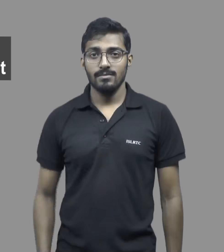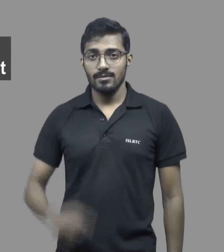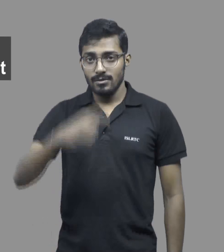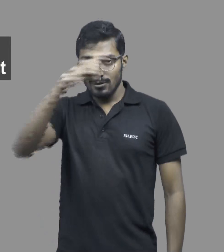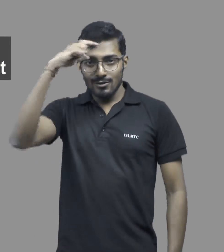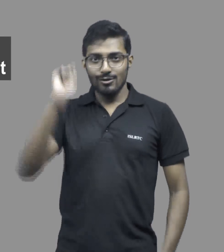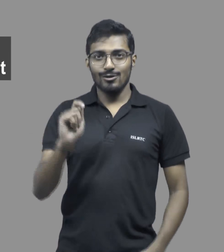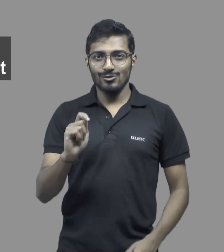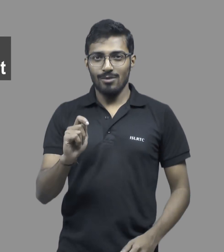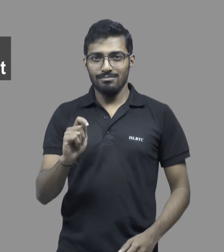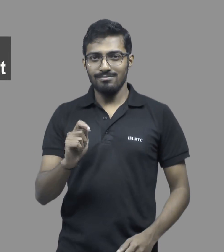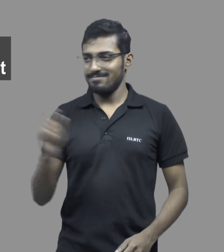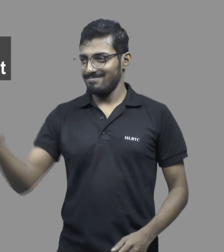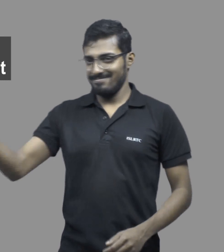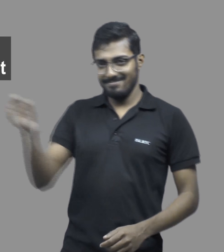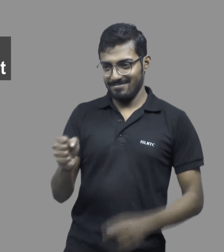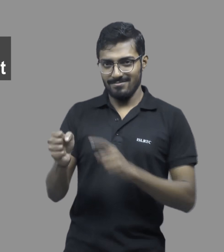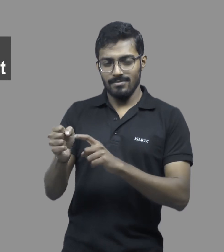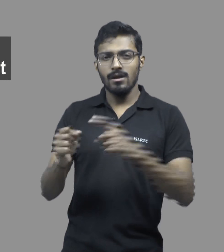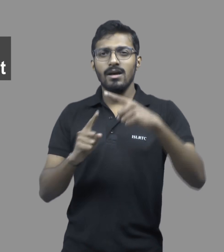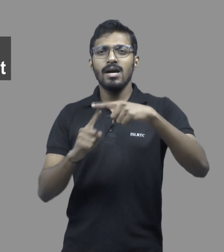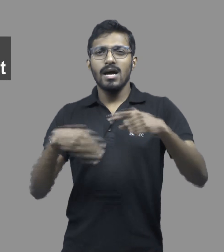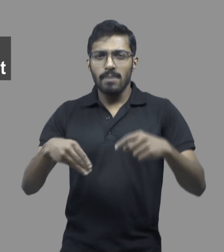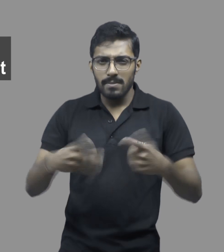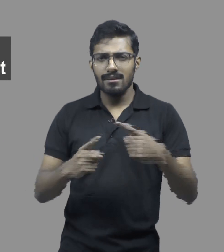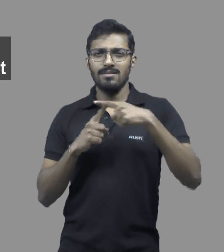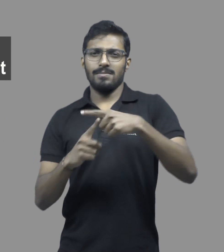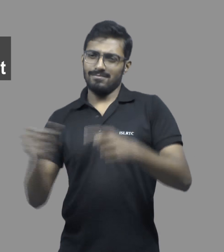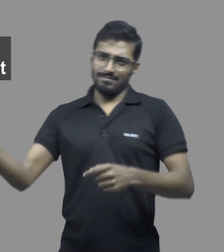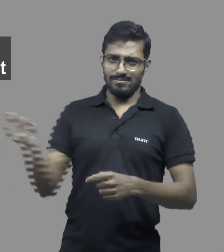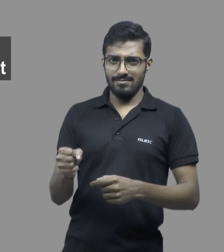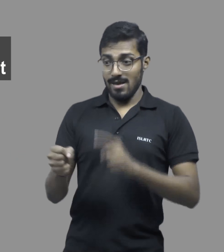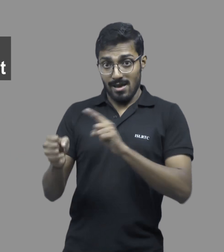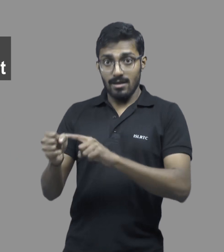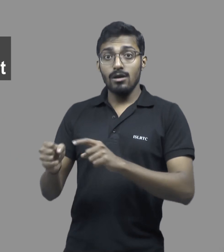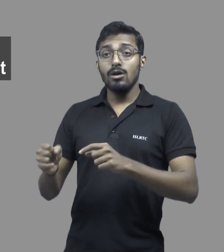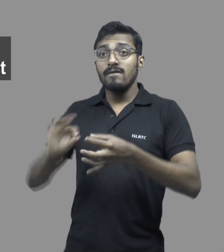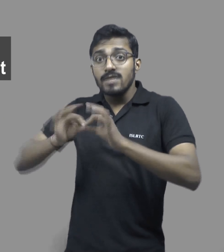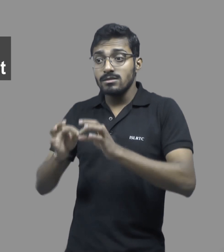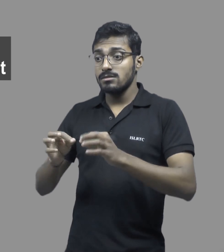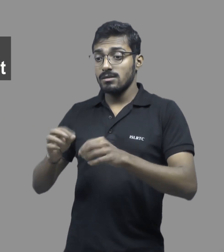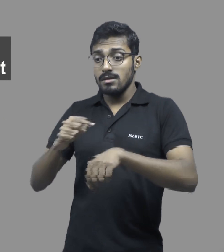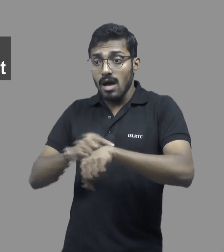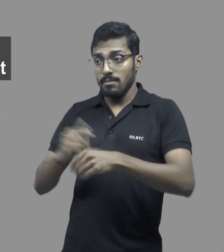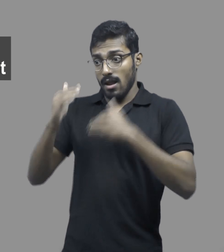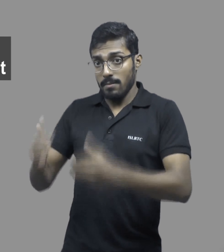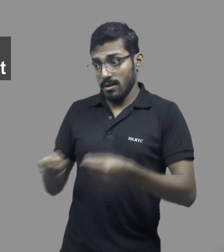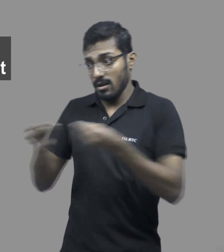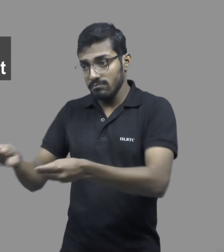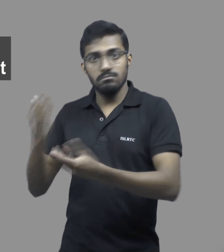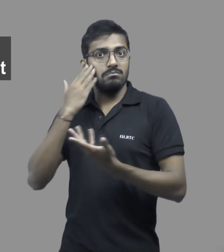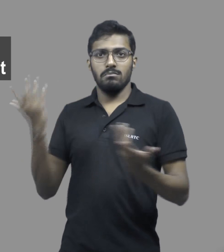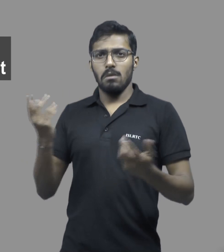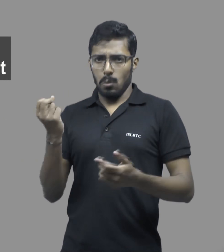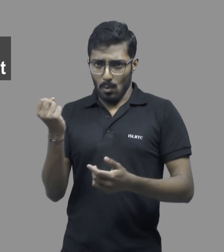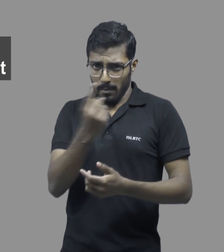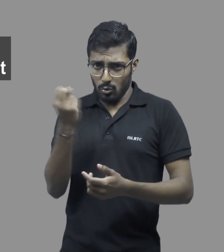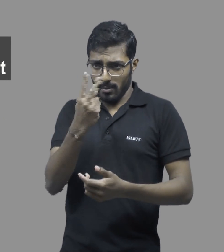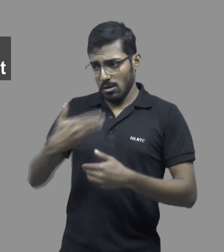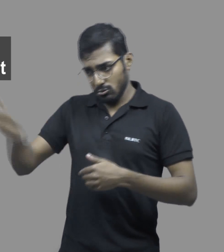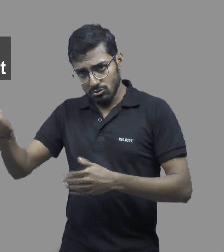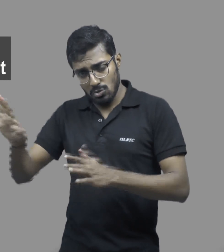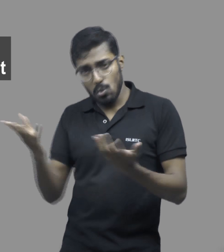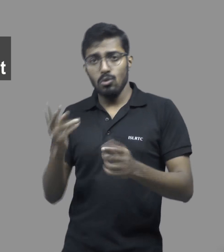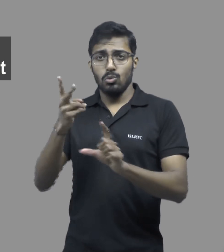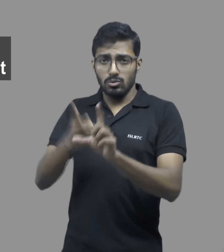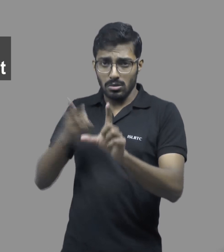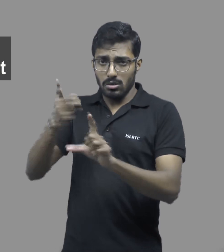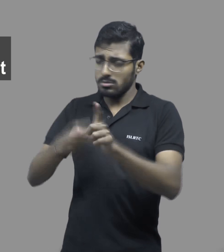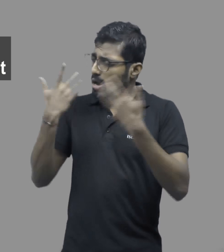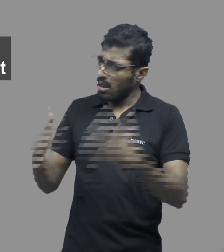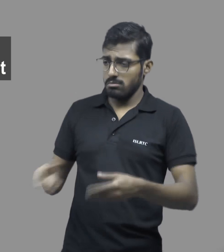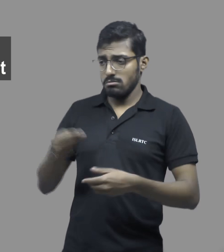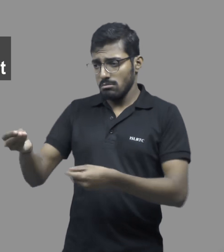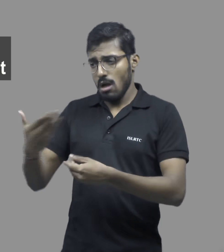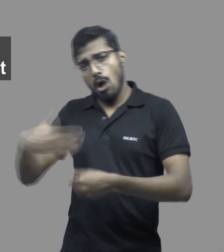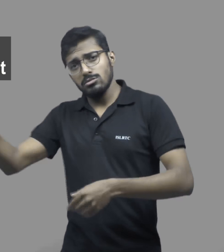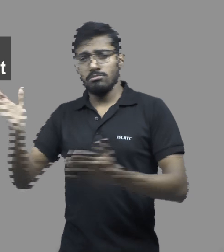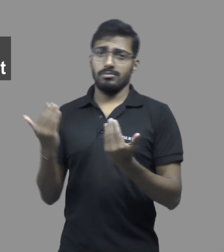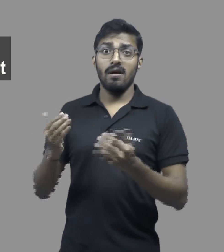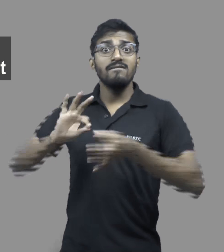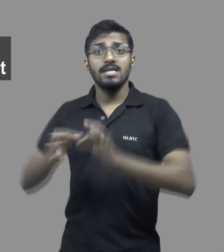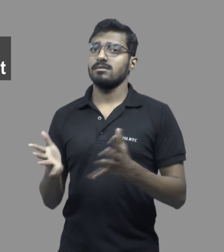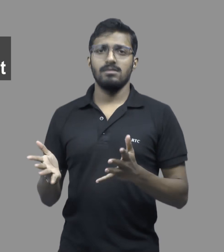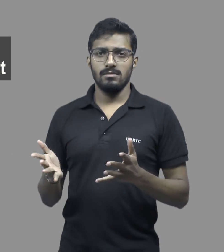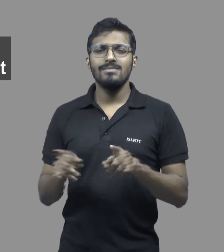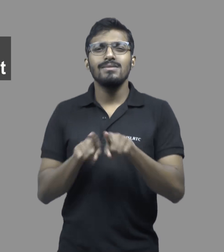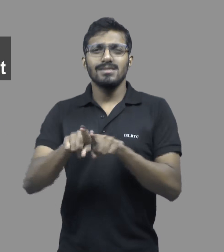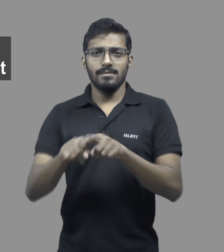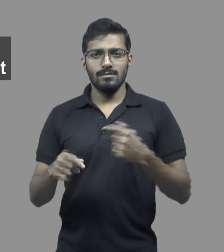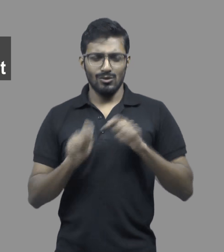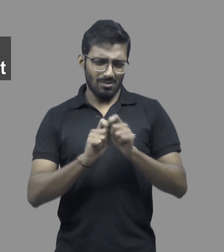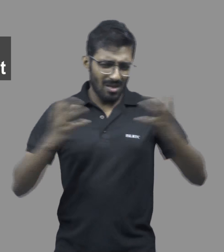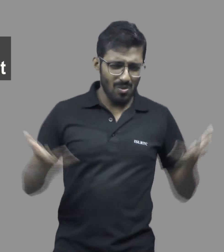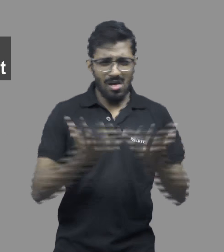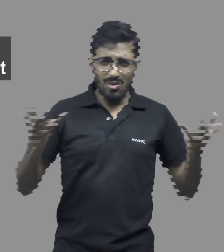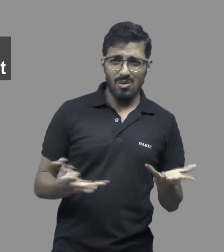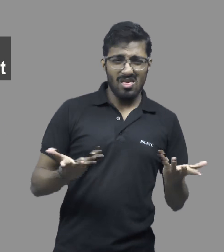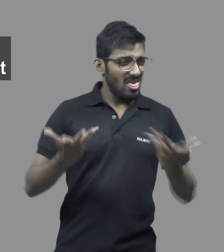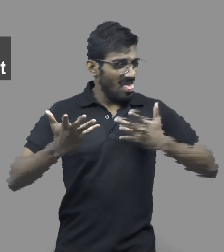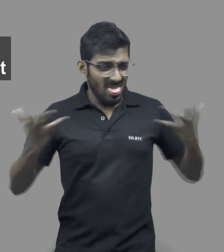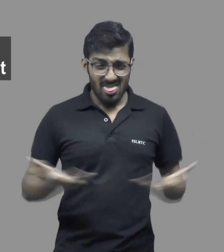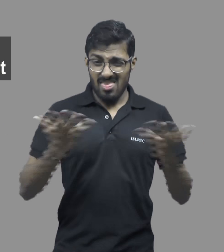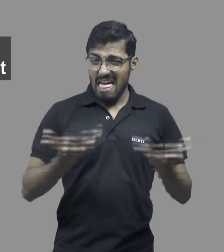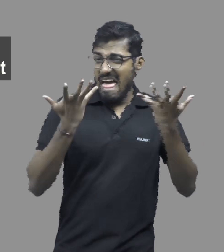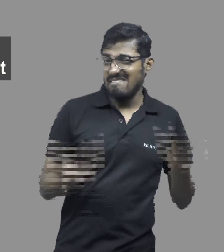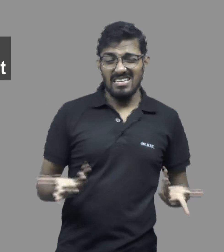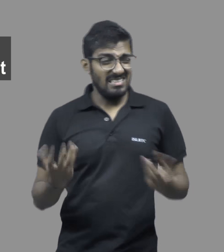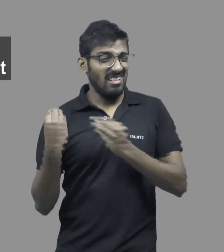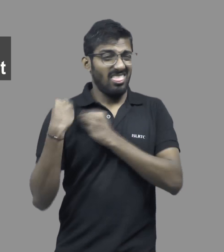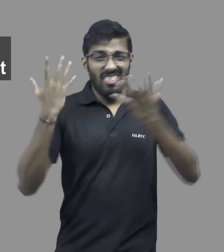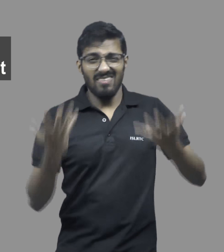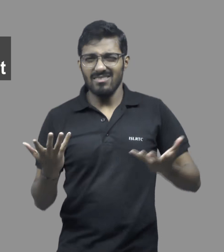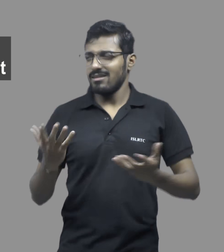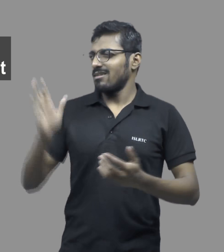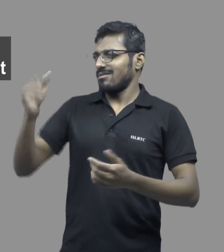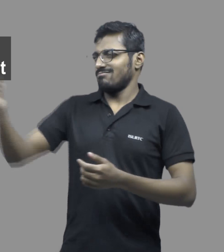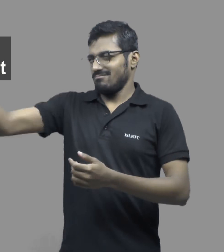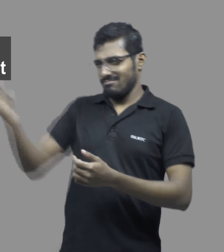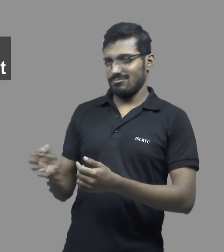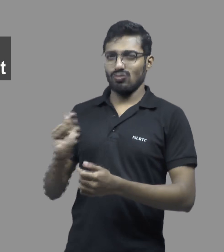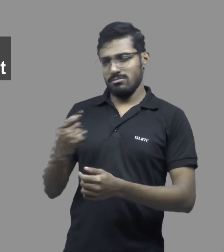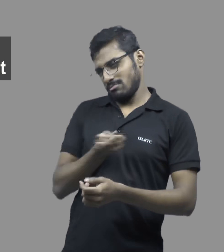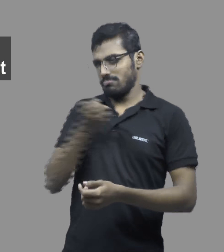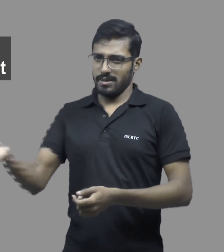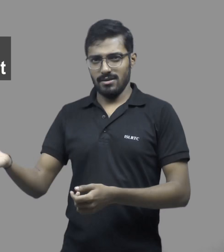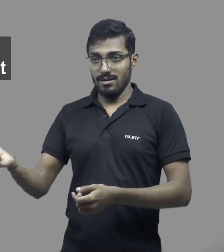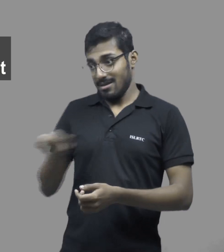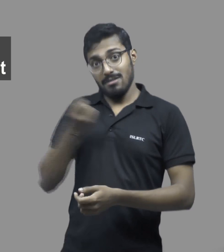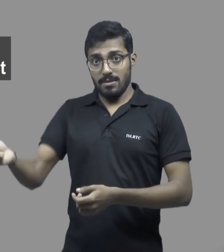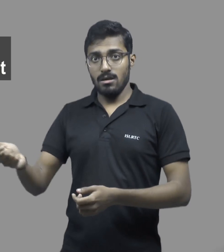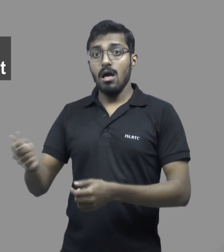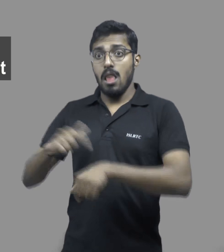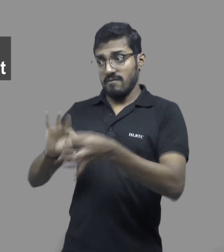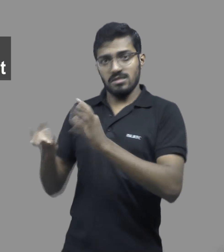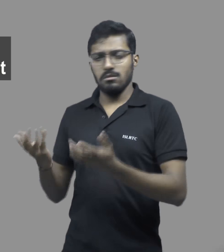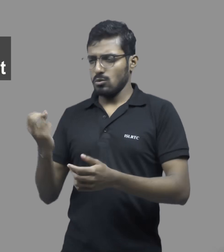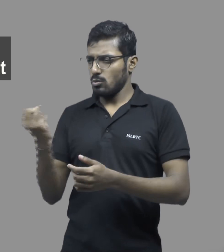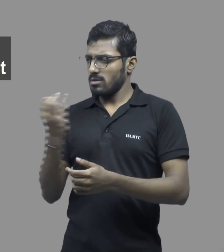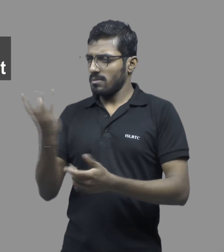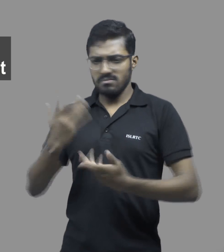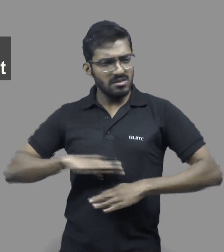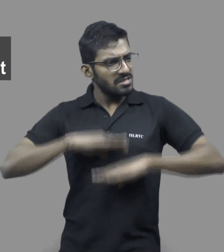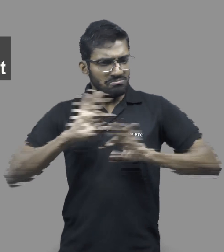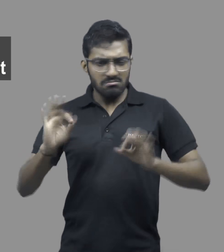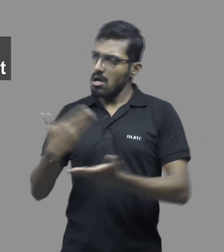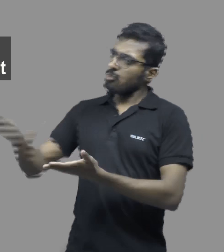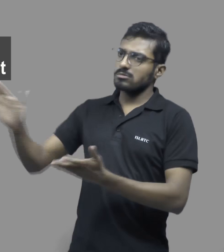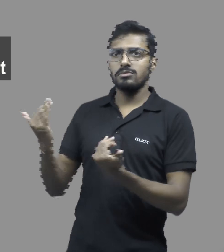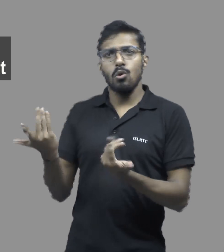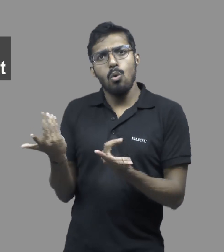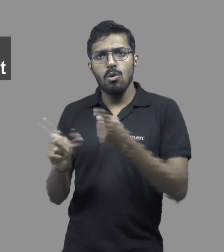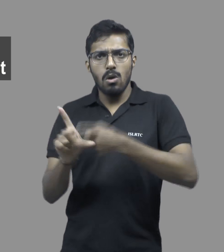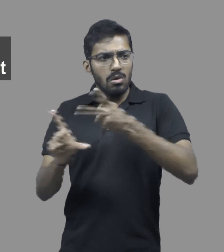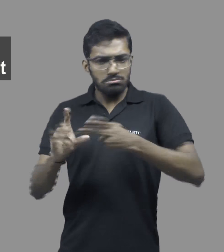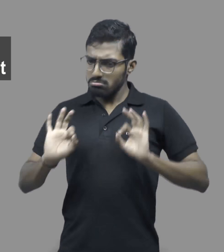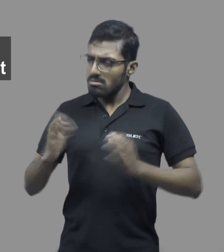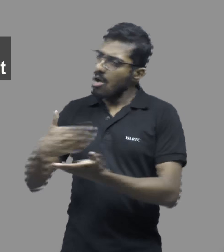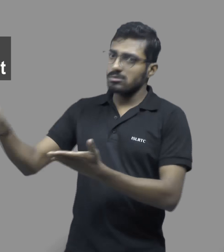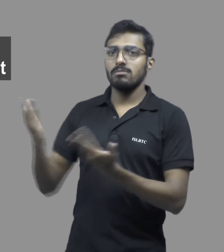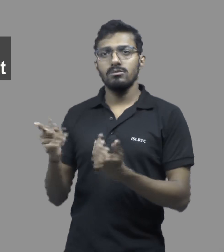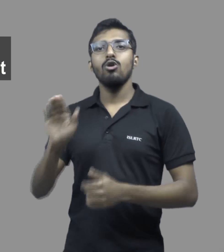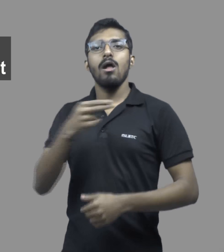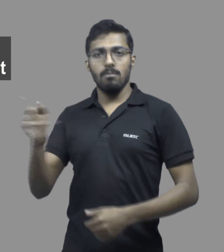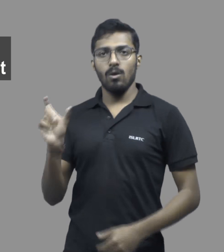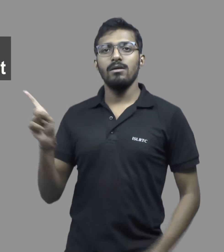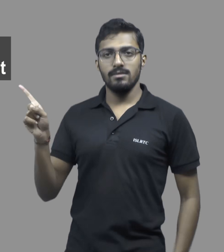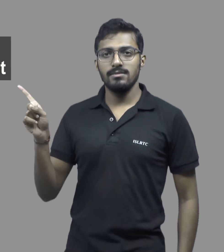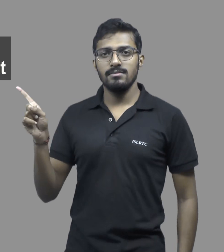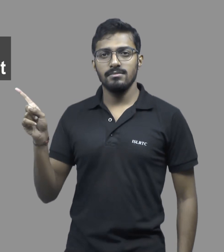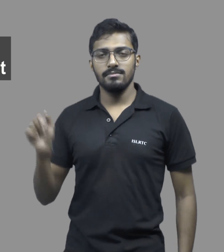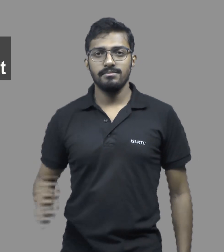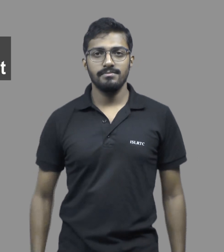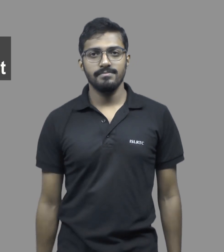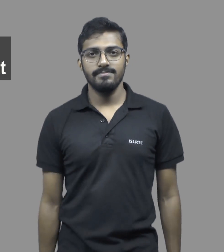Temporary Appointment